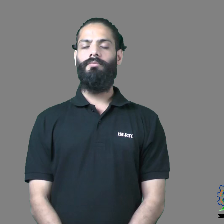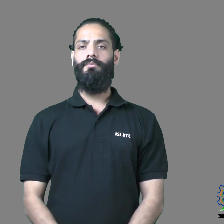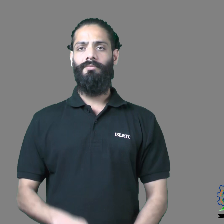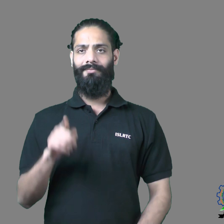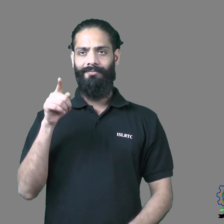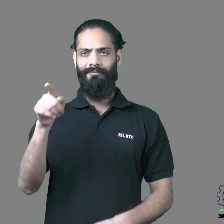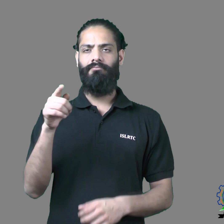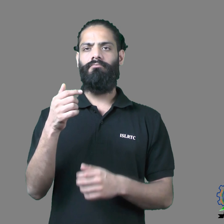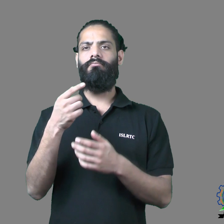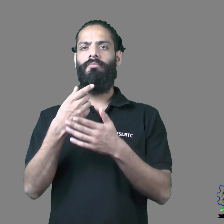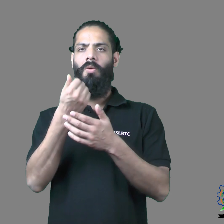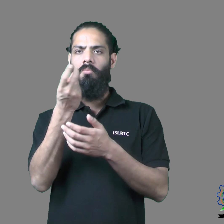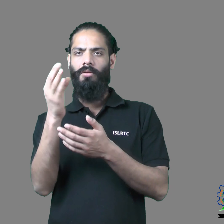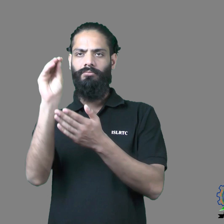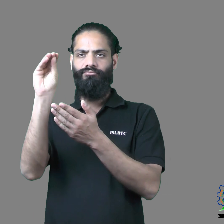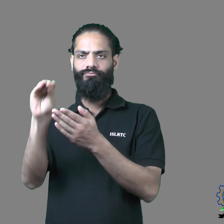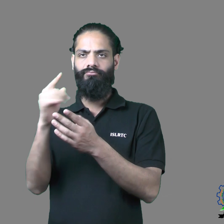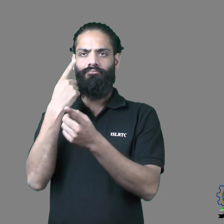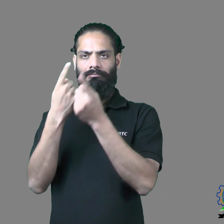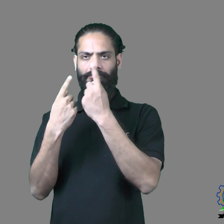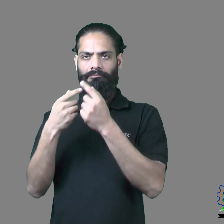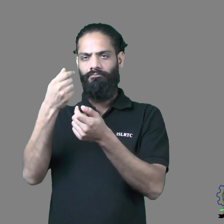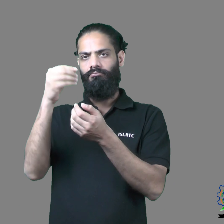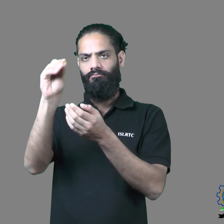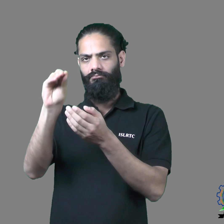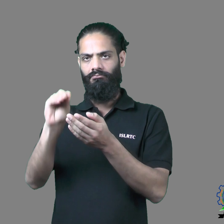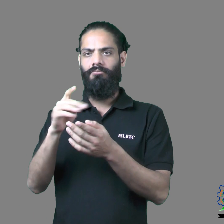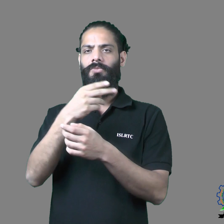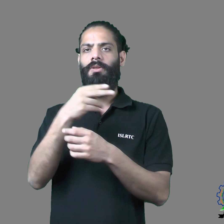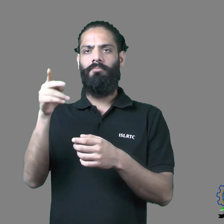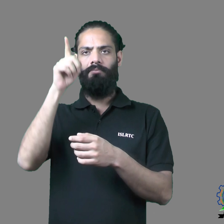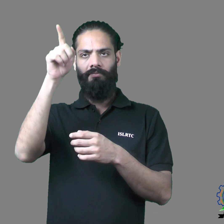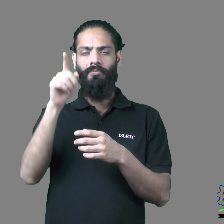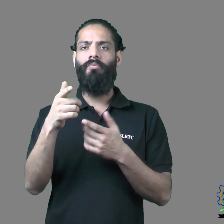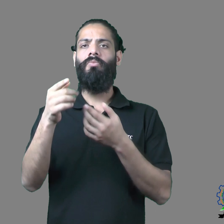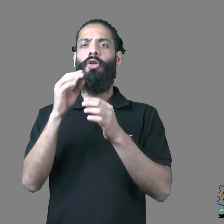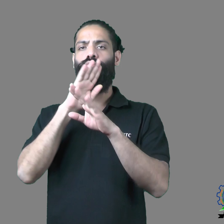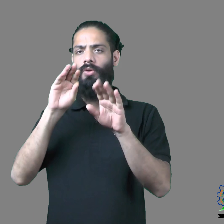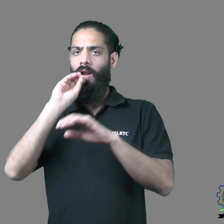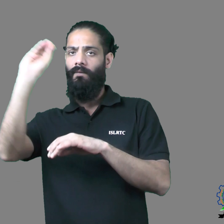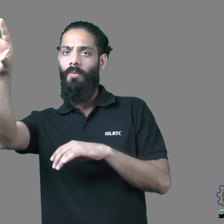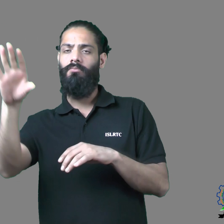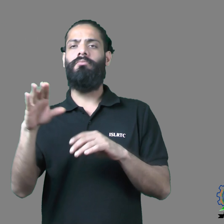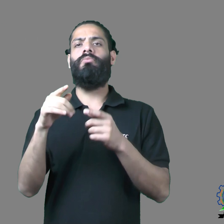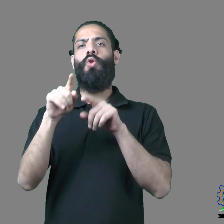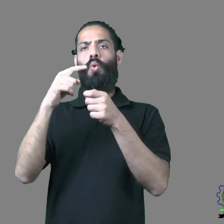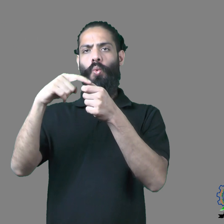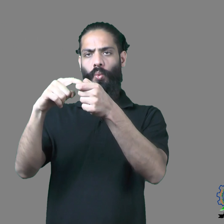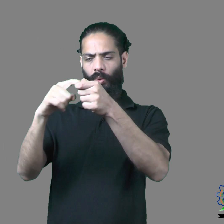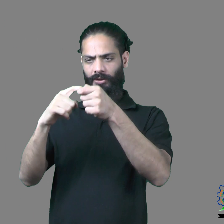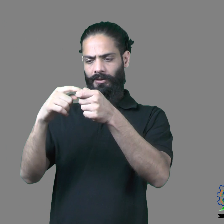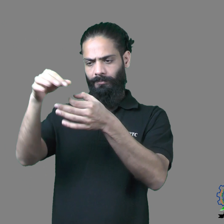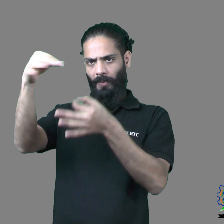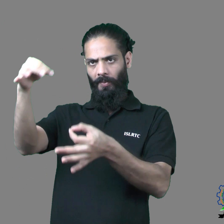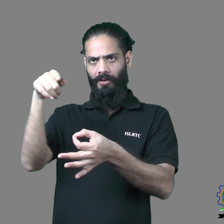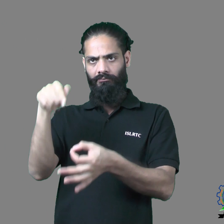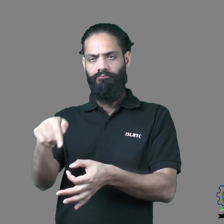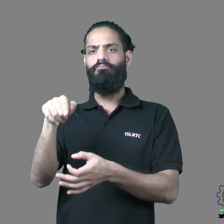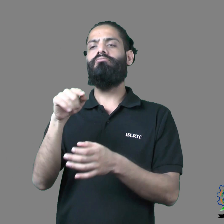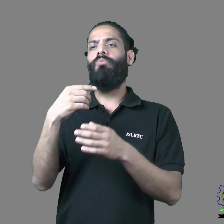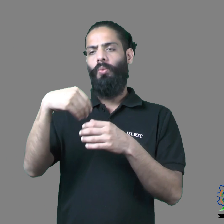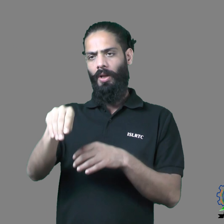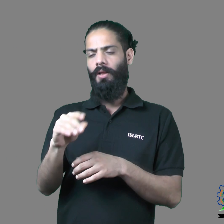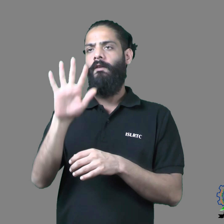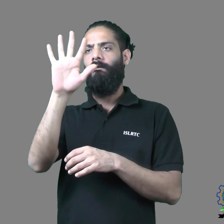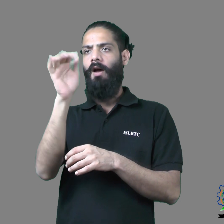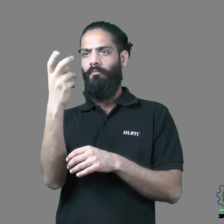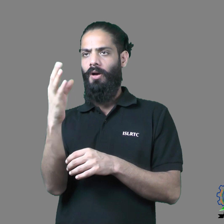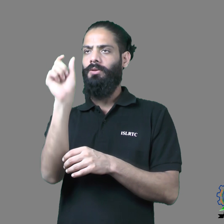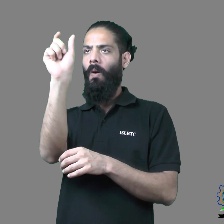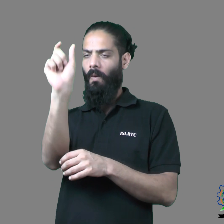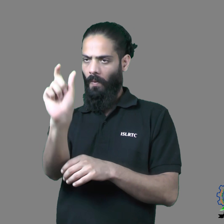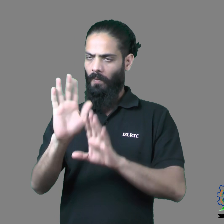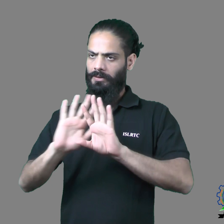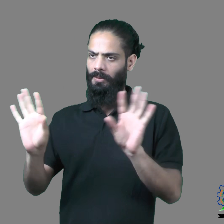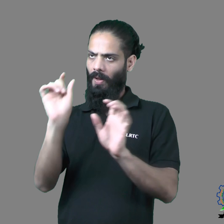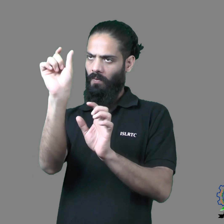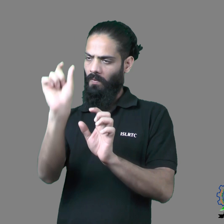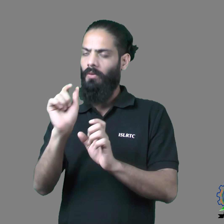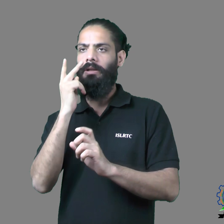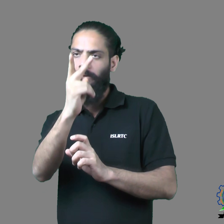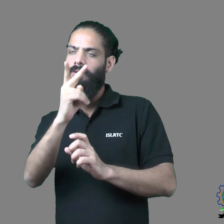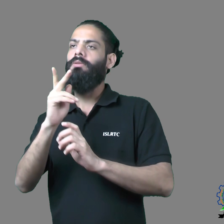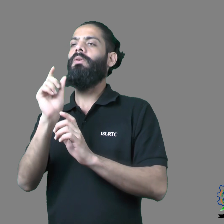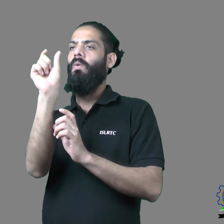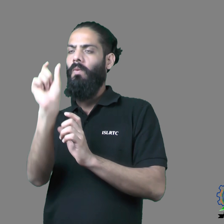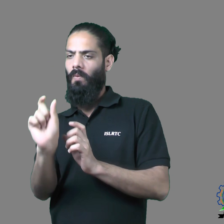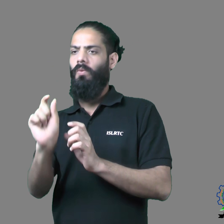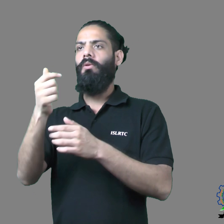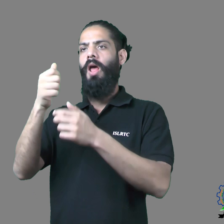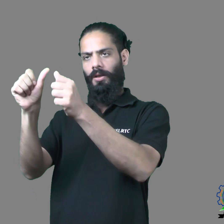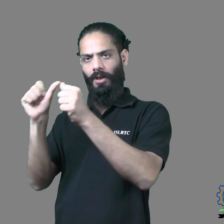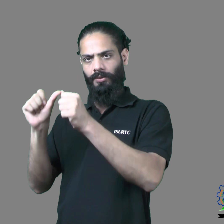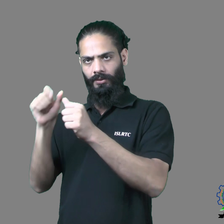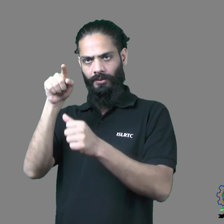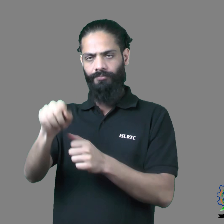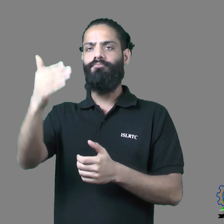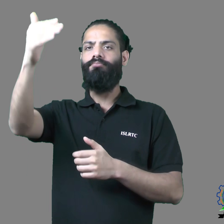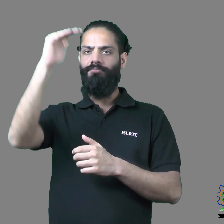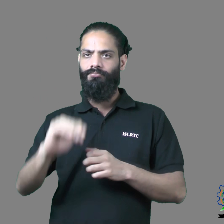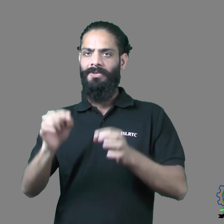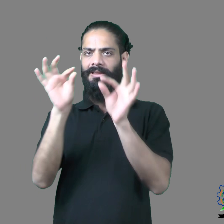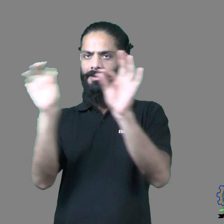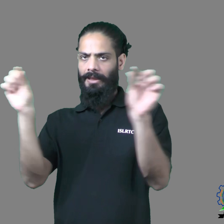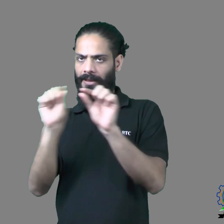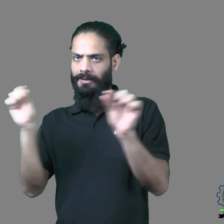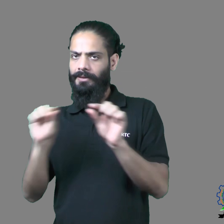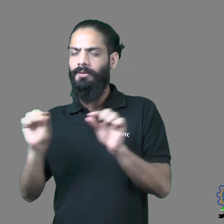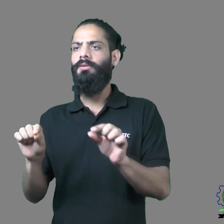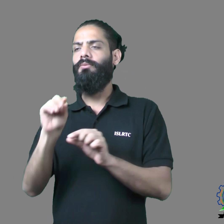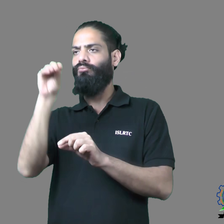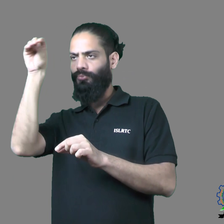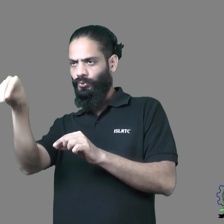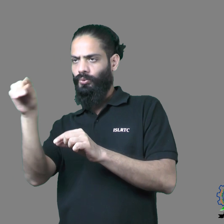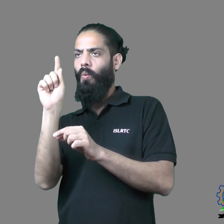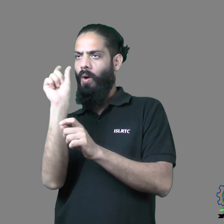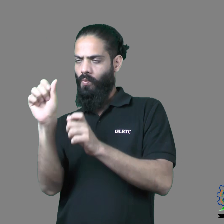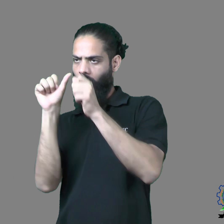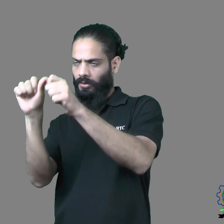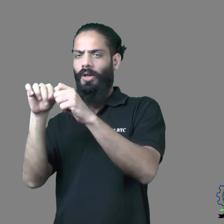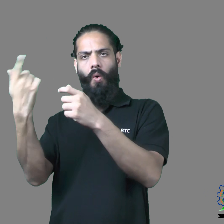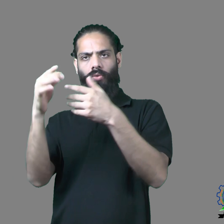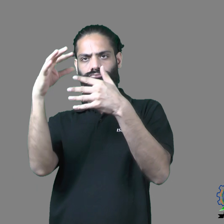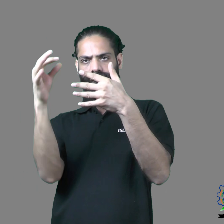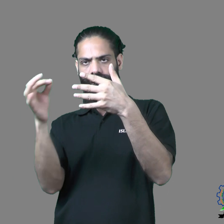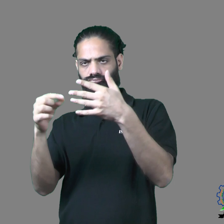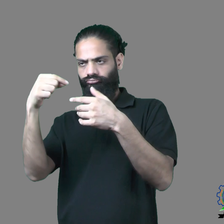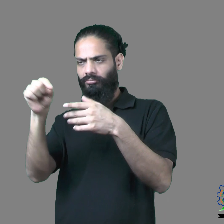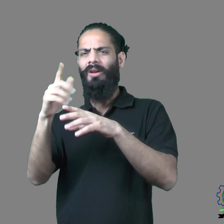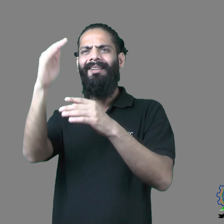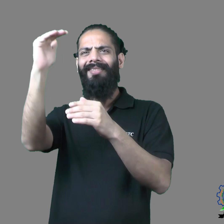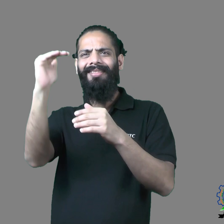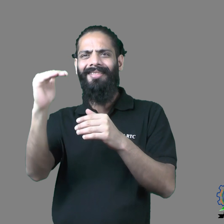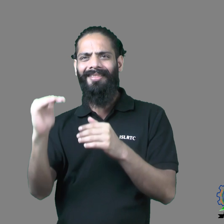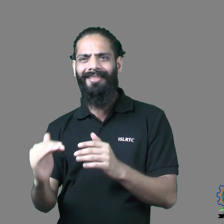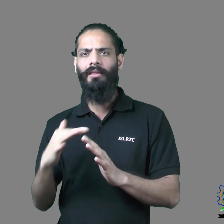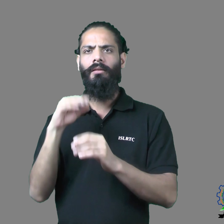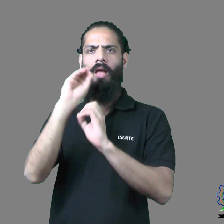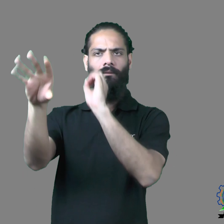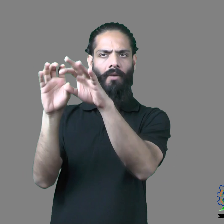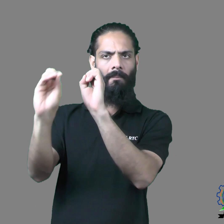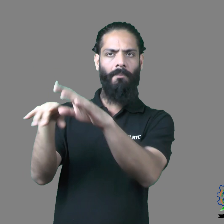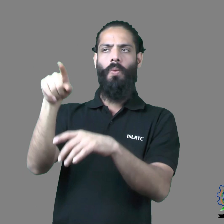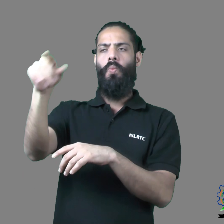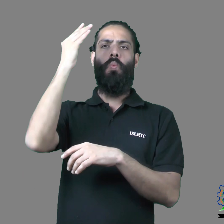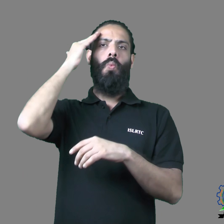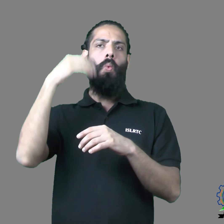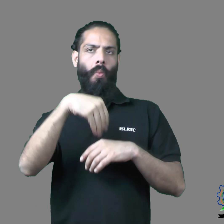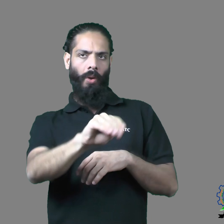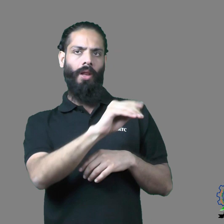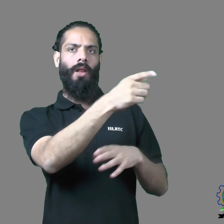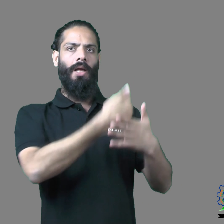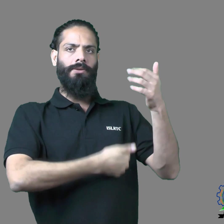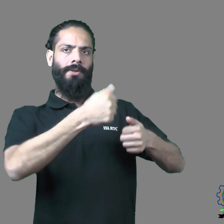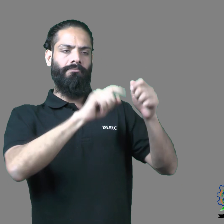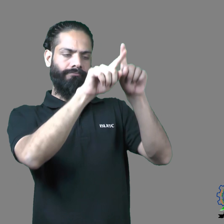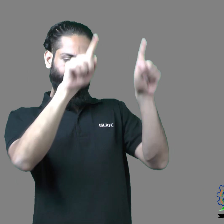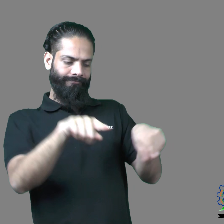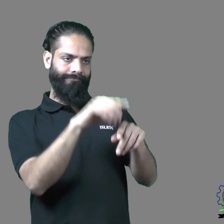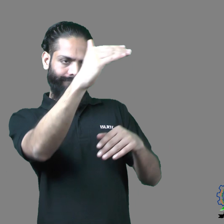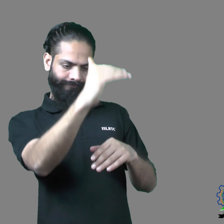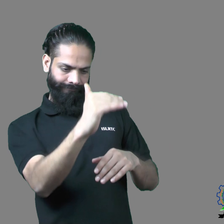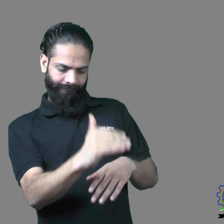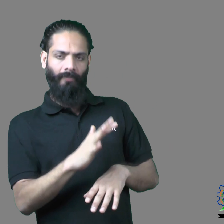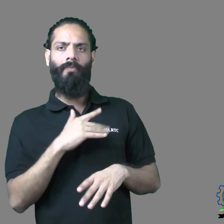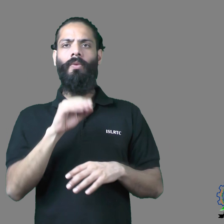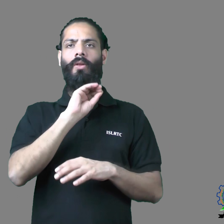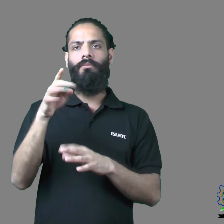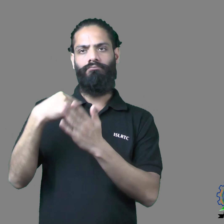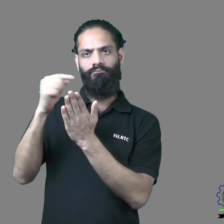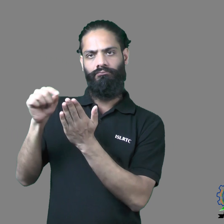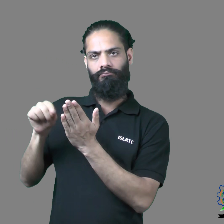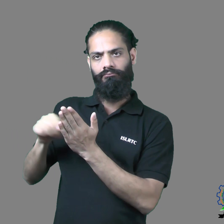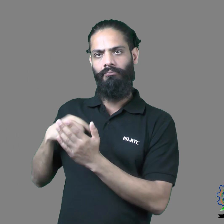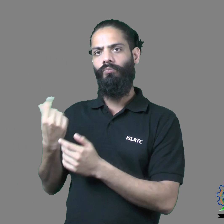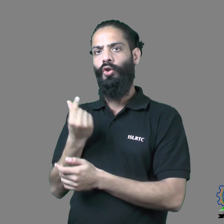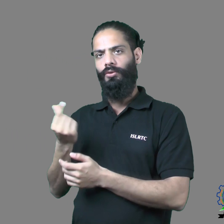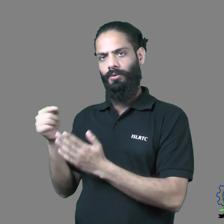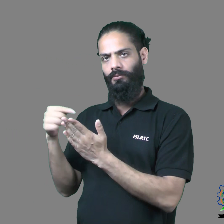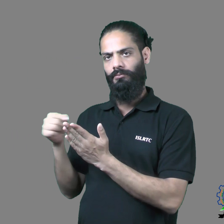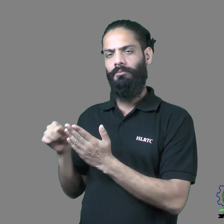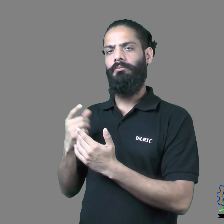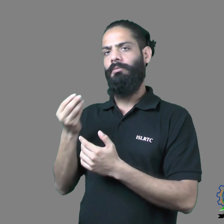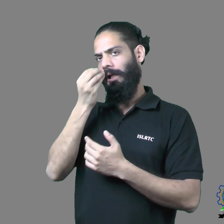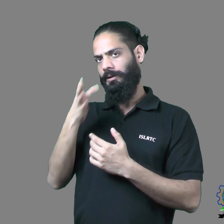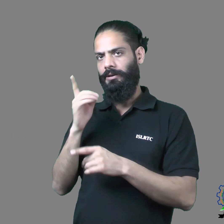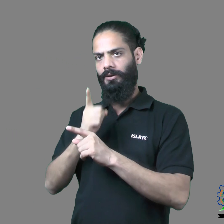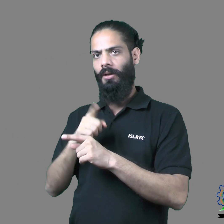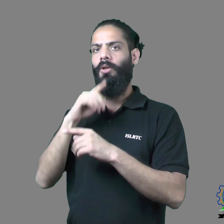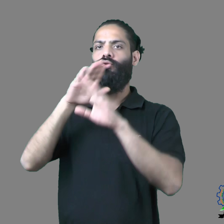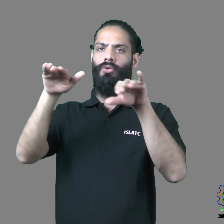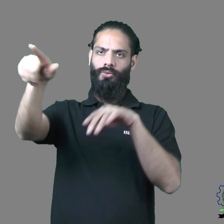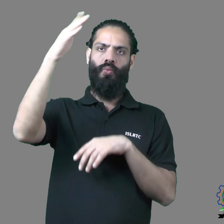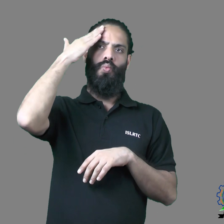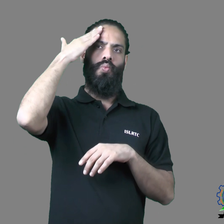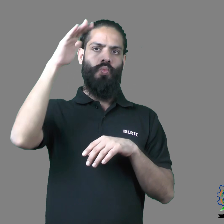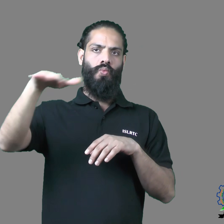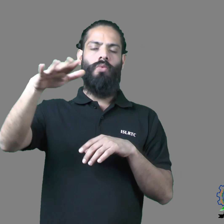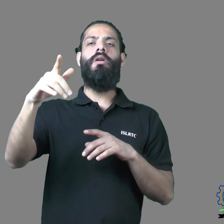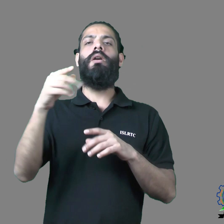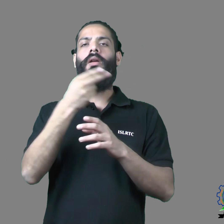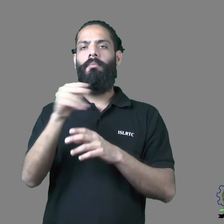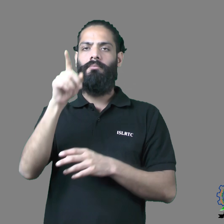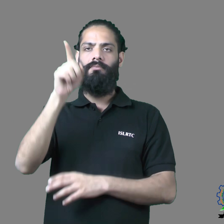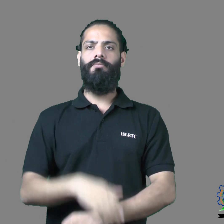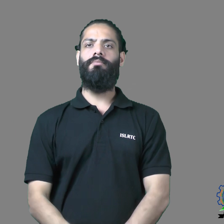Marking Scheme